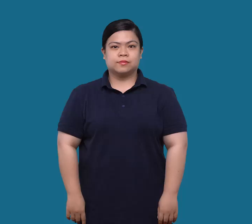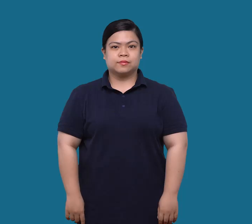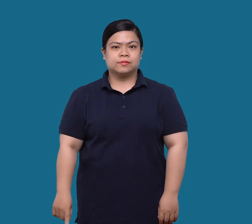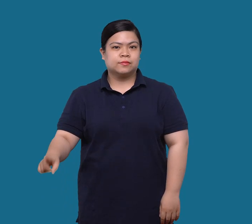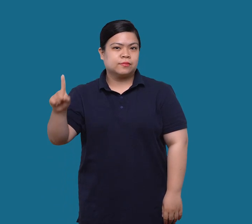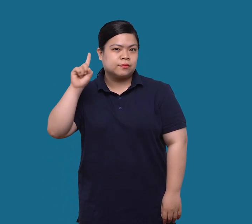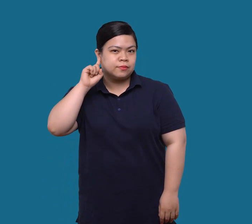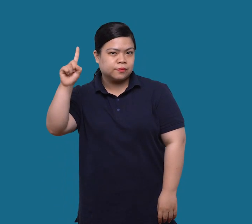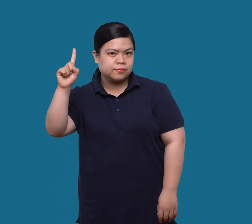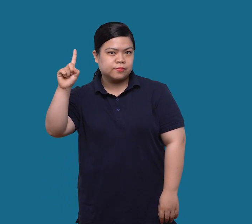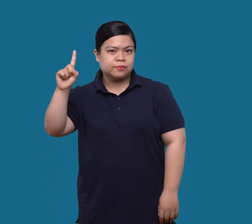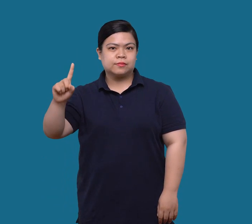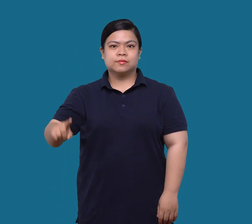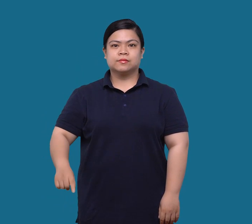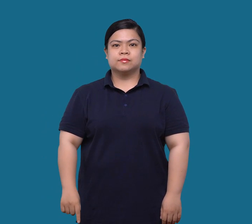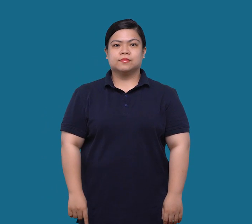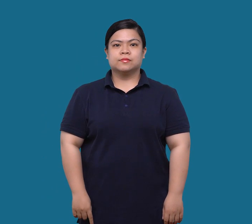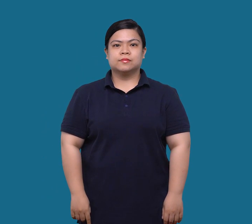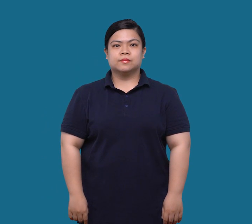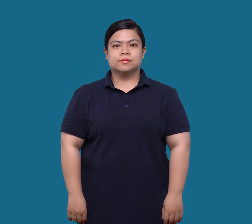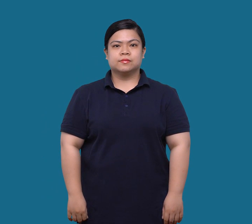một tiếng